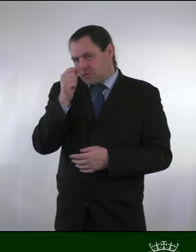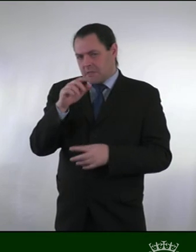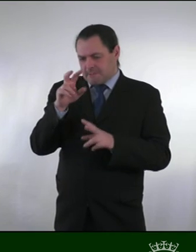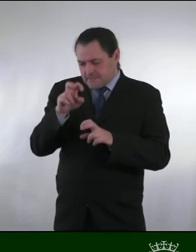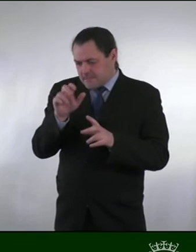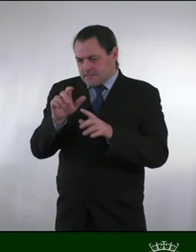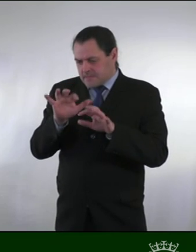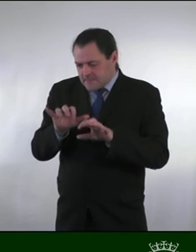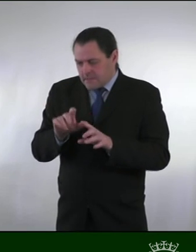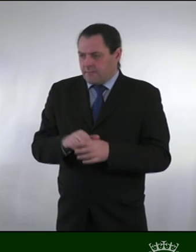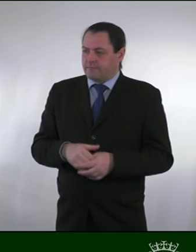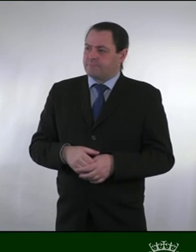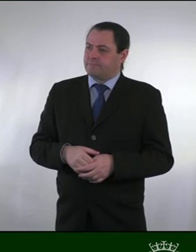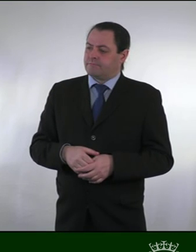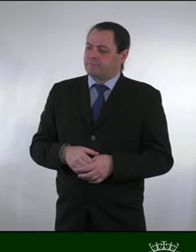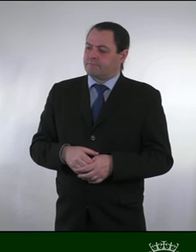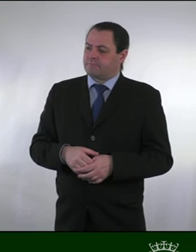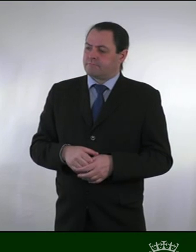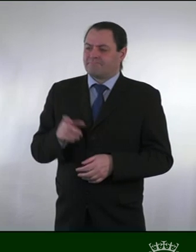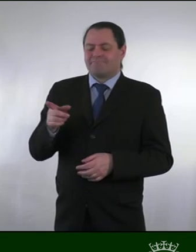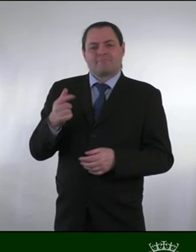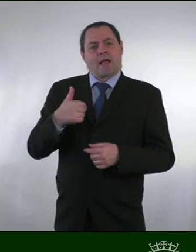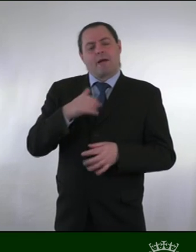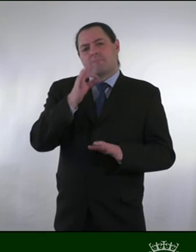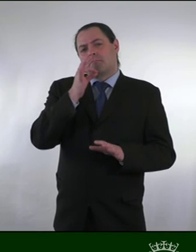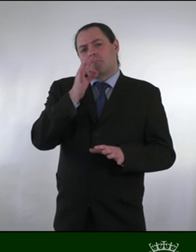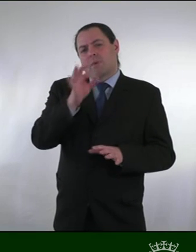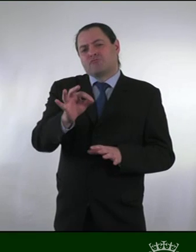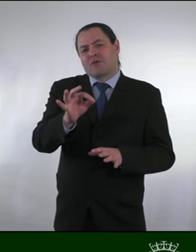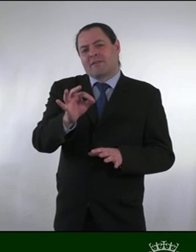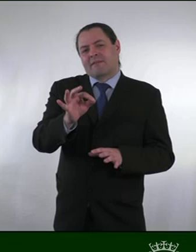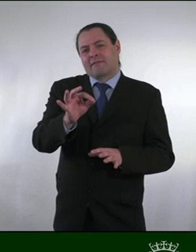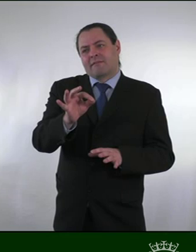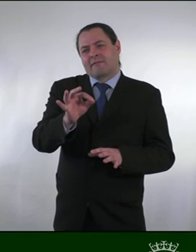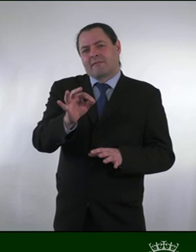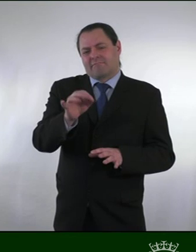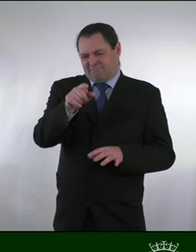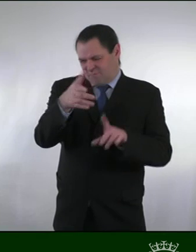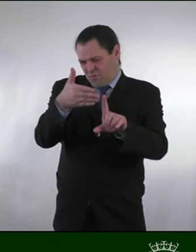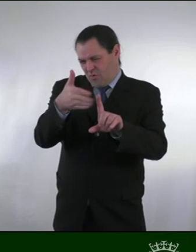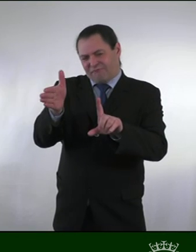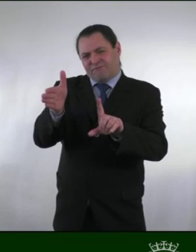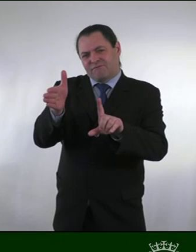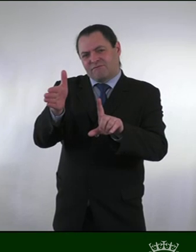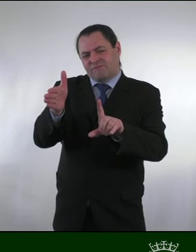That is not an answer to my question, and it was the most basic of questions.